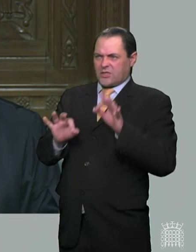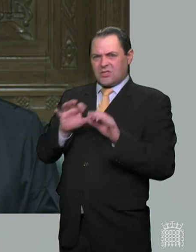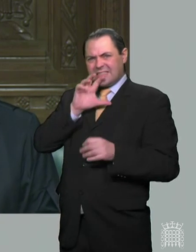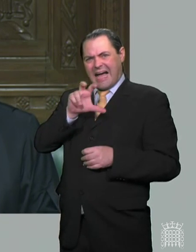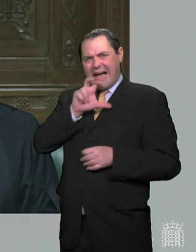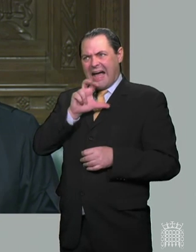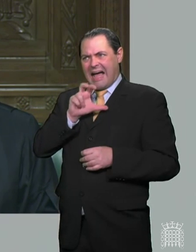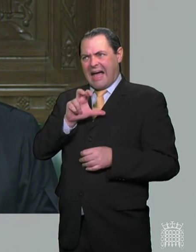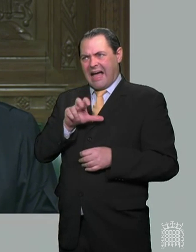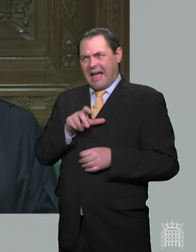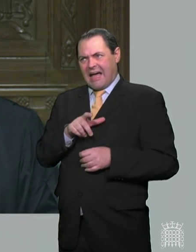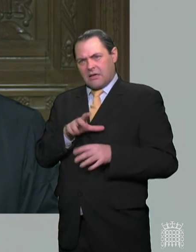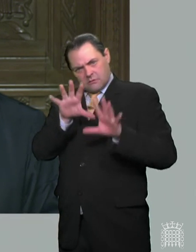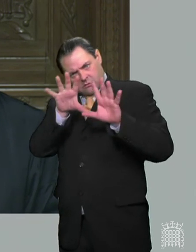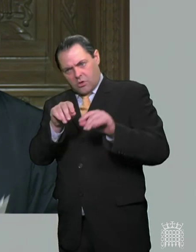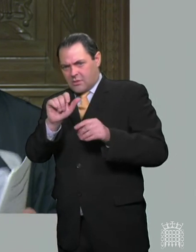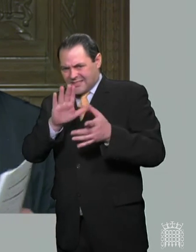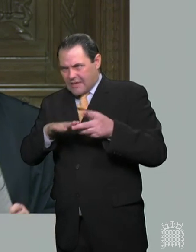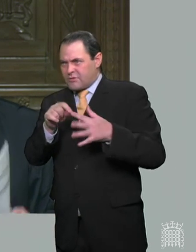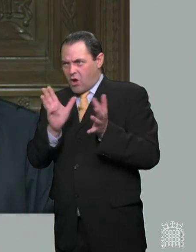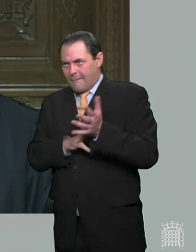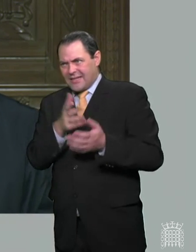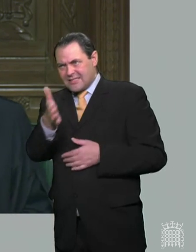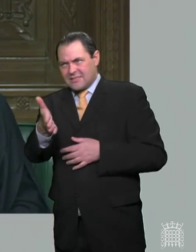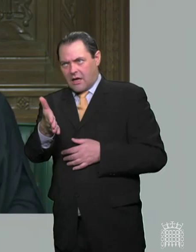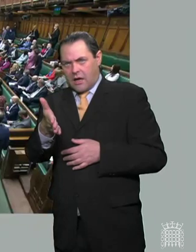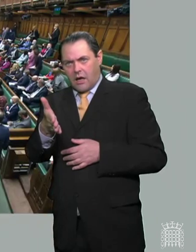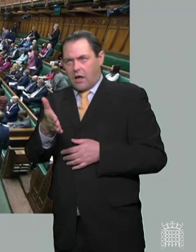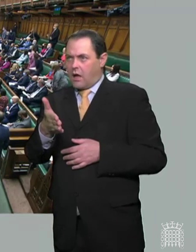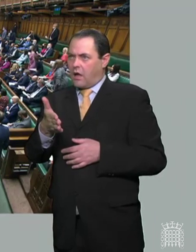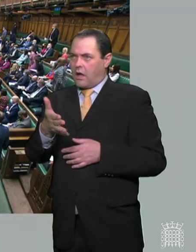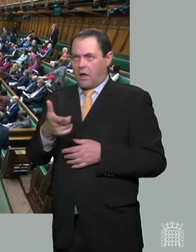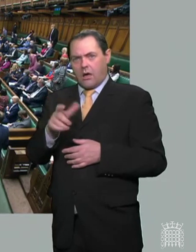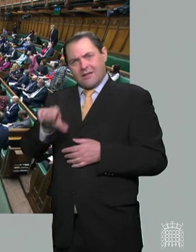It is those on your own side you are stopping asking questions, Deputy Prime Minister, with too long an answer.